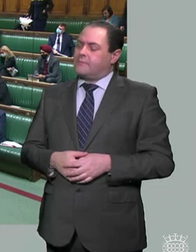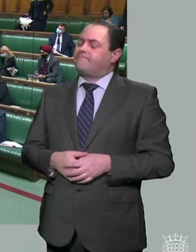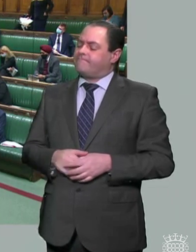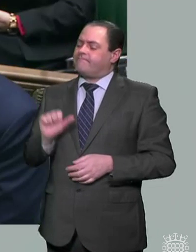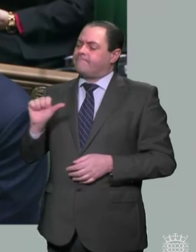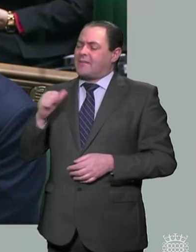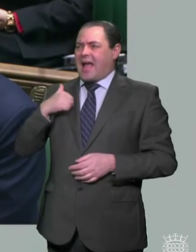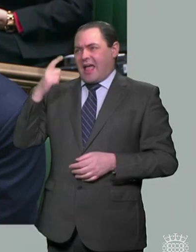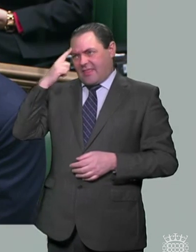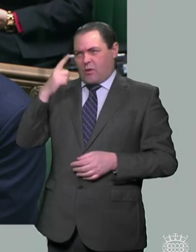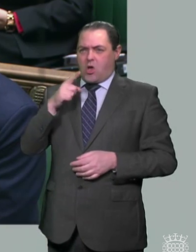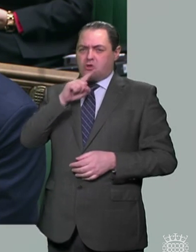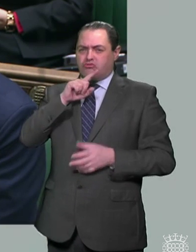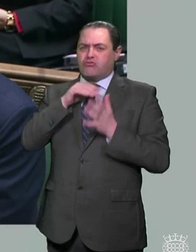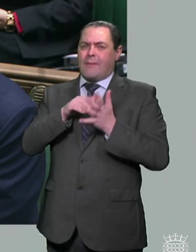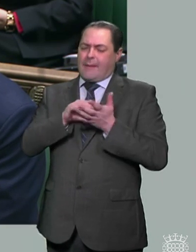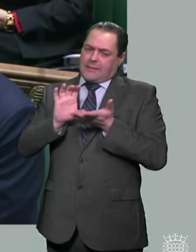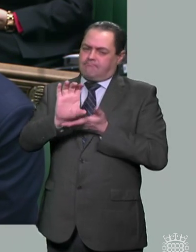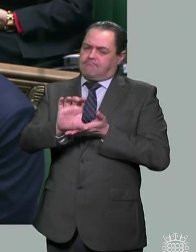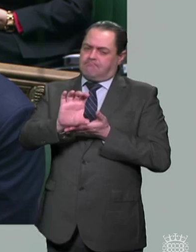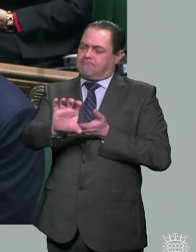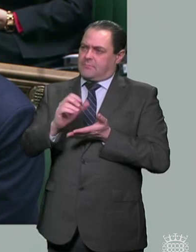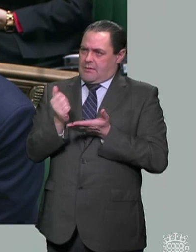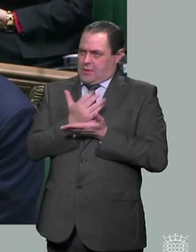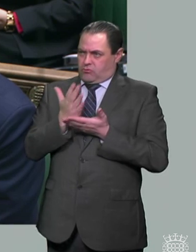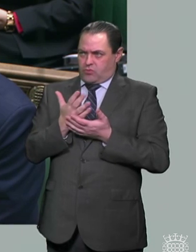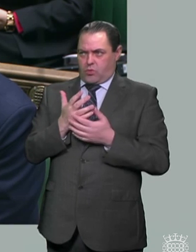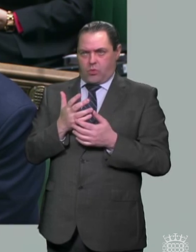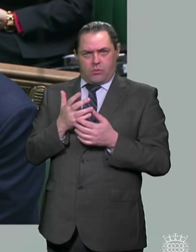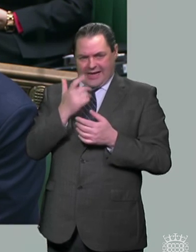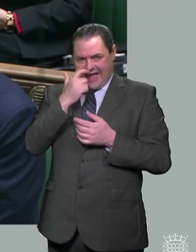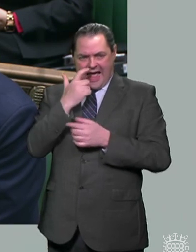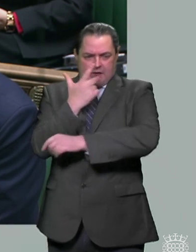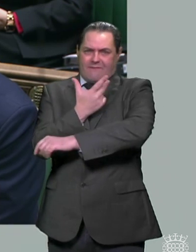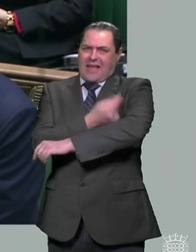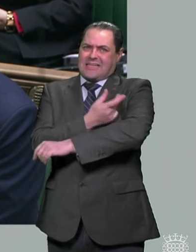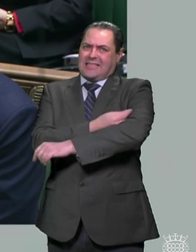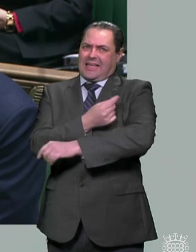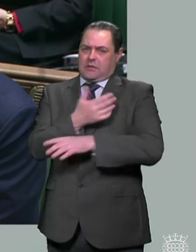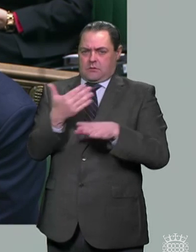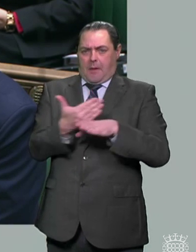What we are doing is investing hundreds of millions to make sure that we have a dynamic vaccine industry.